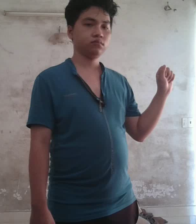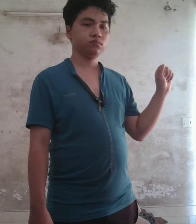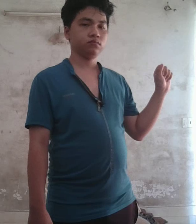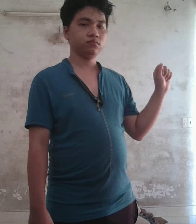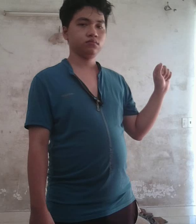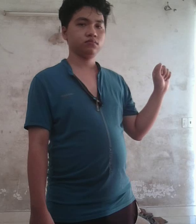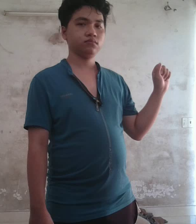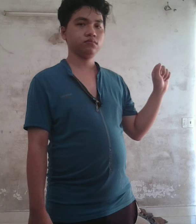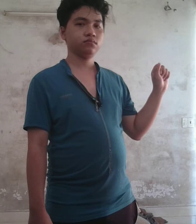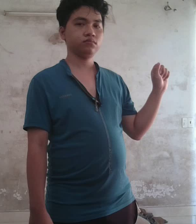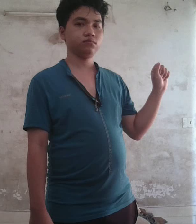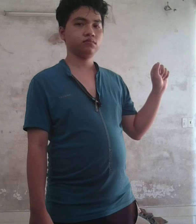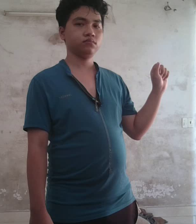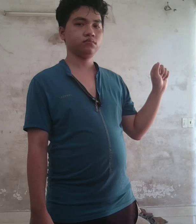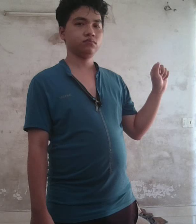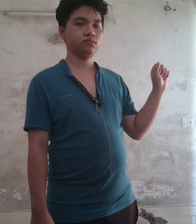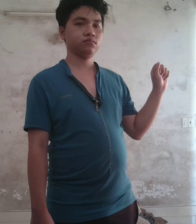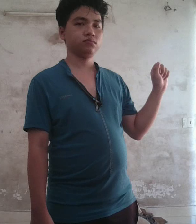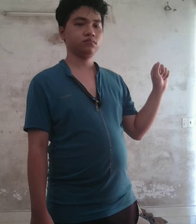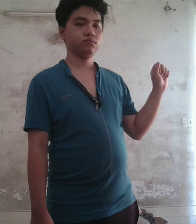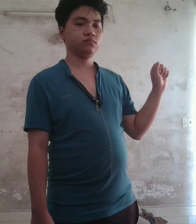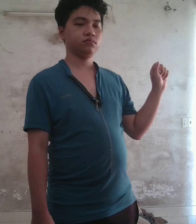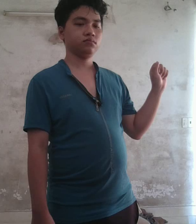a